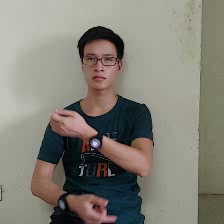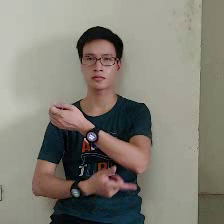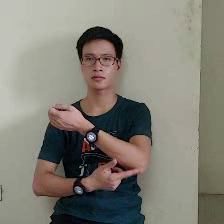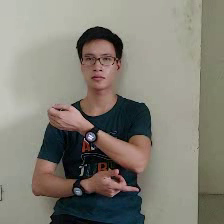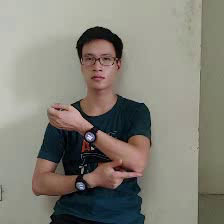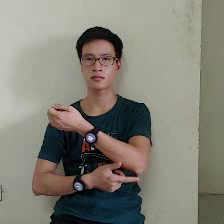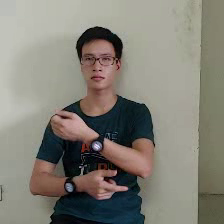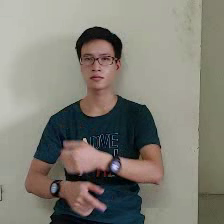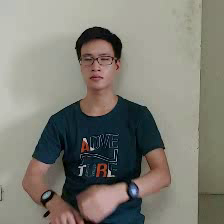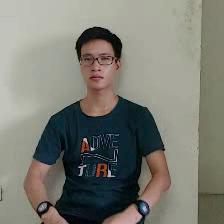Cám dỗ